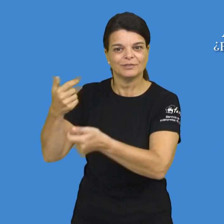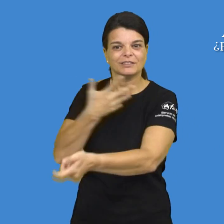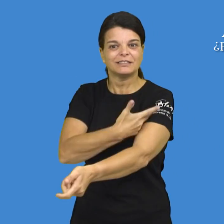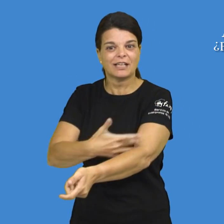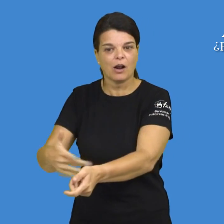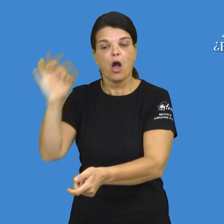sangre